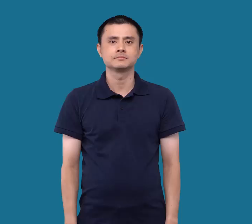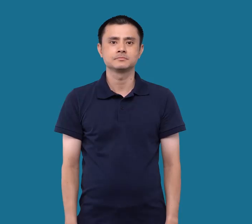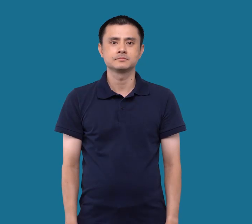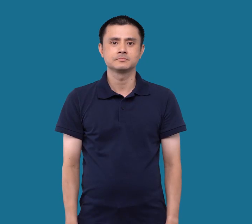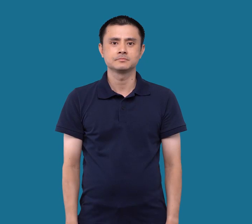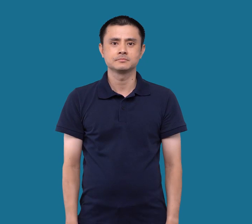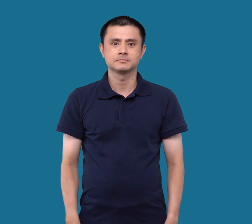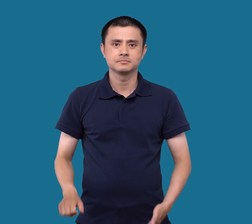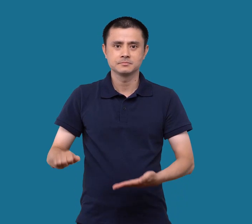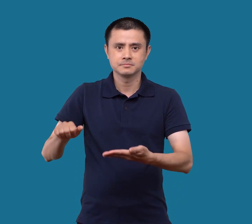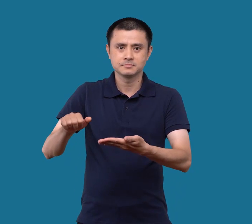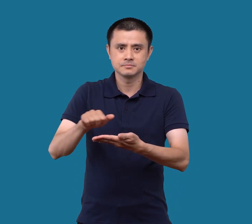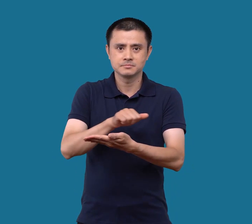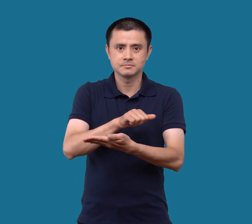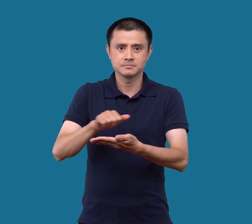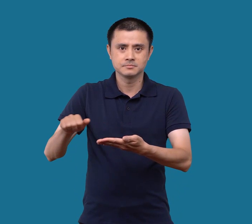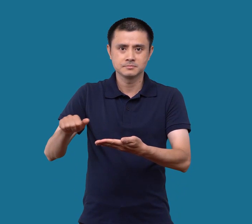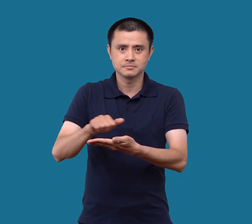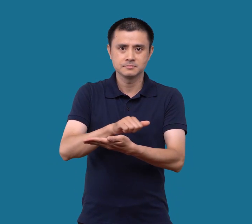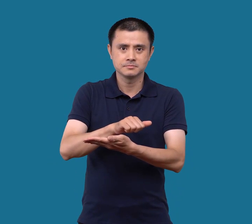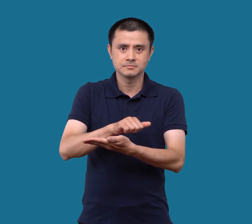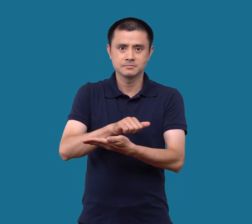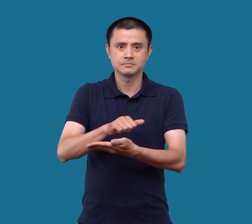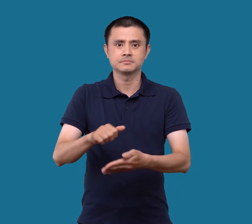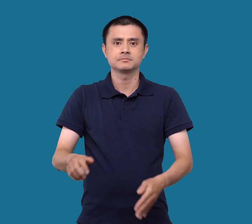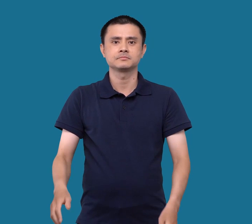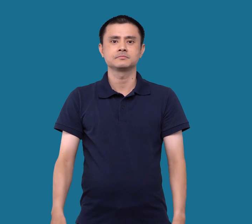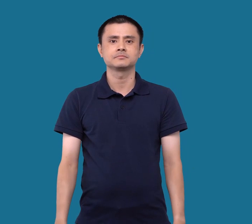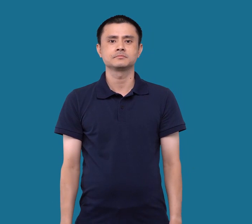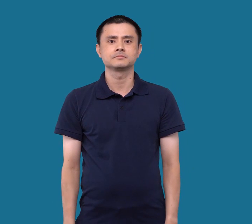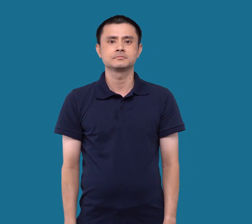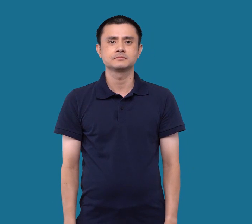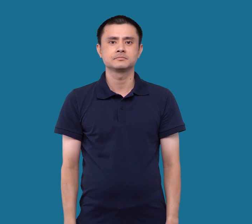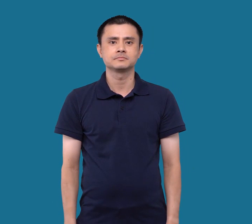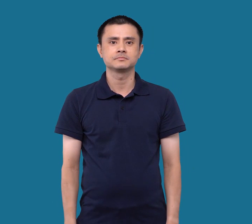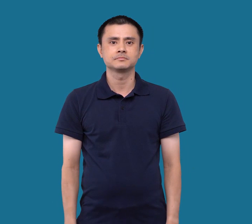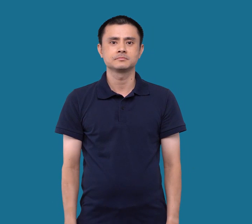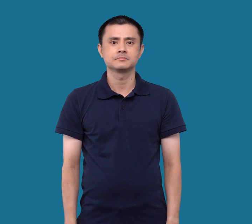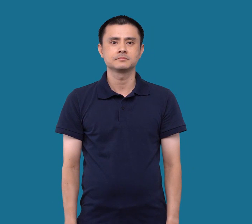bàn là